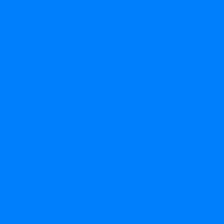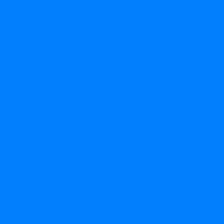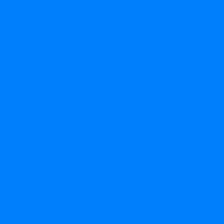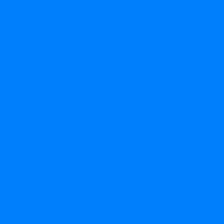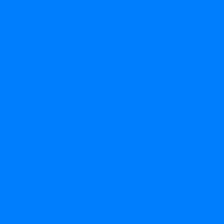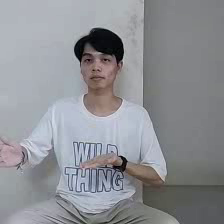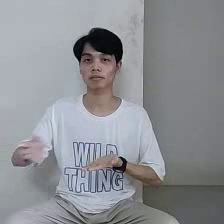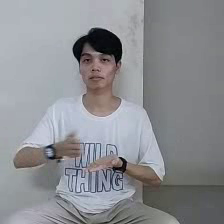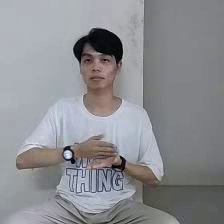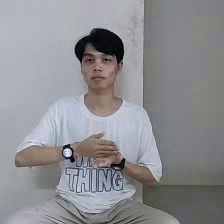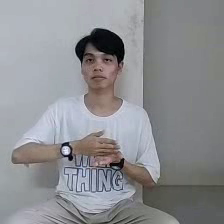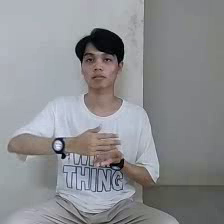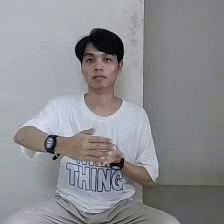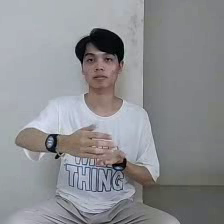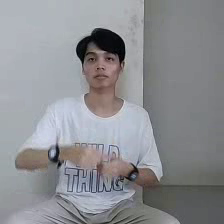San sẻ